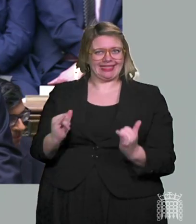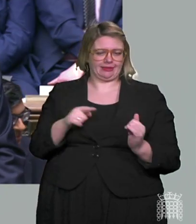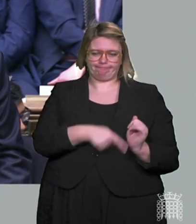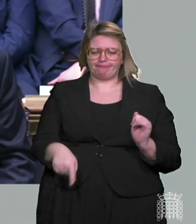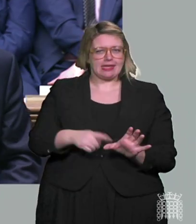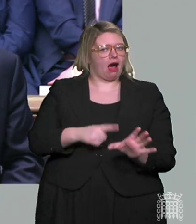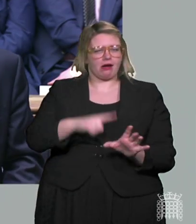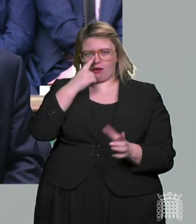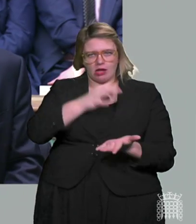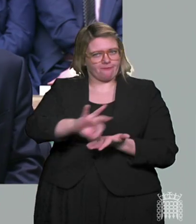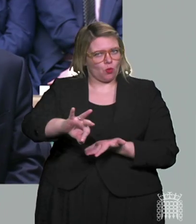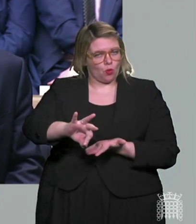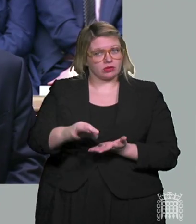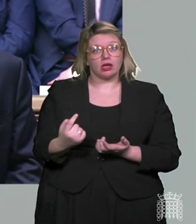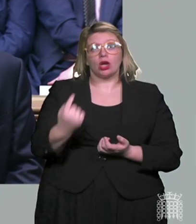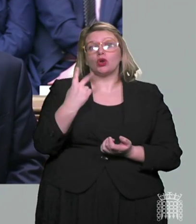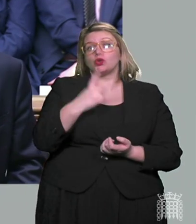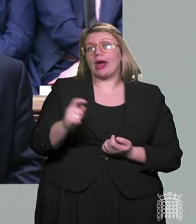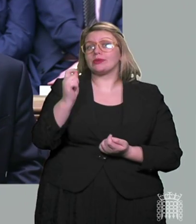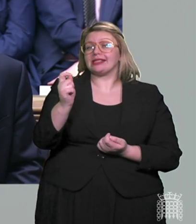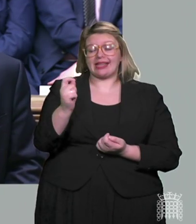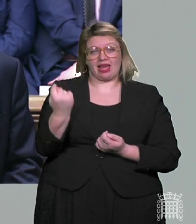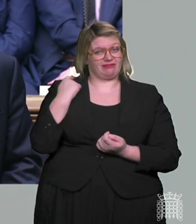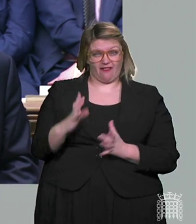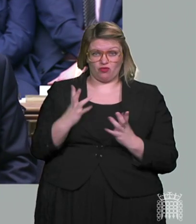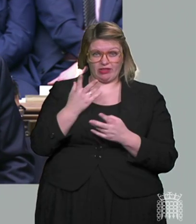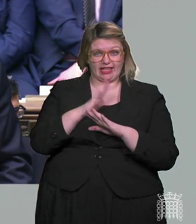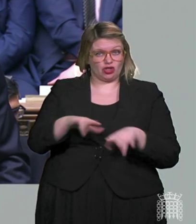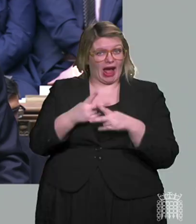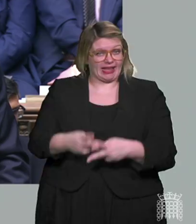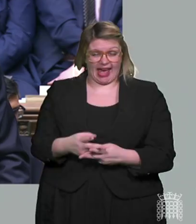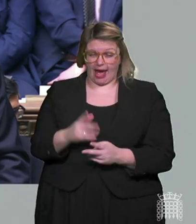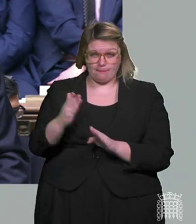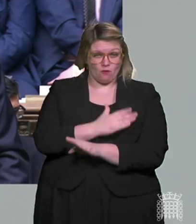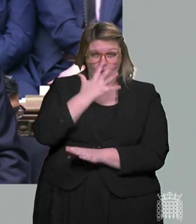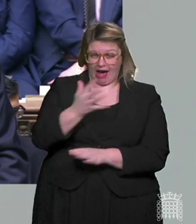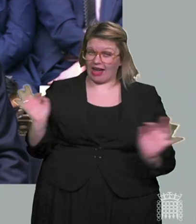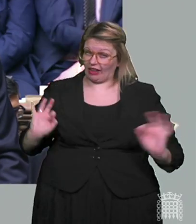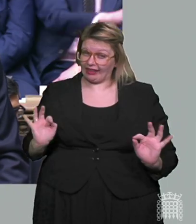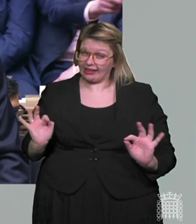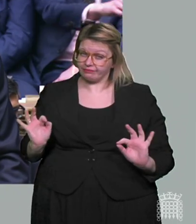In 2010, there was barely any free childcare for under-fives.